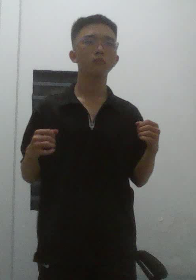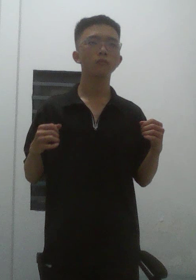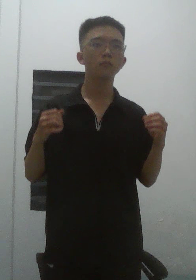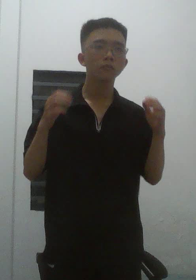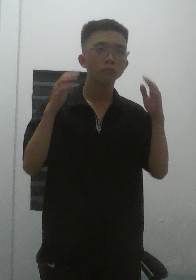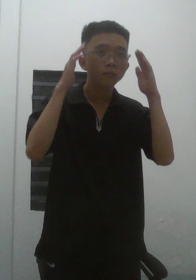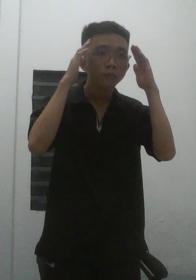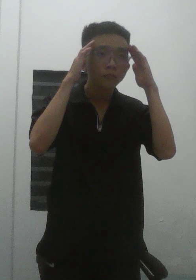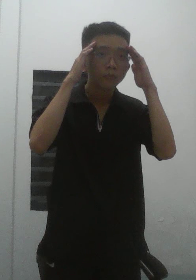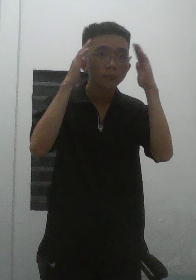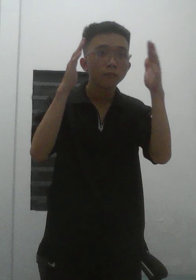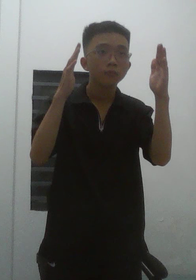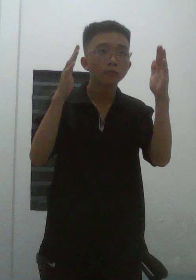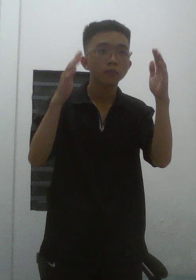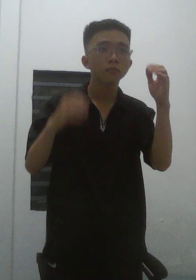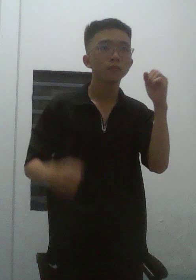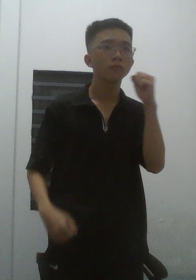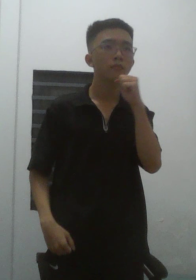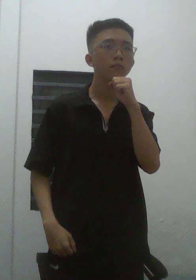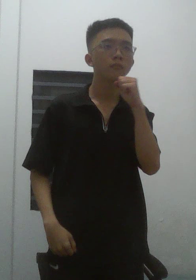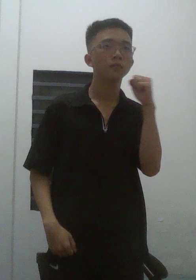khong quan tam